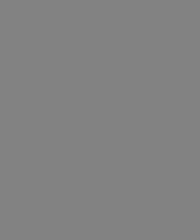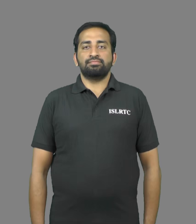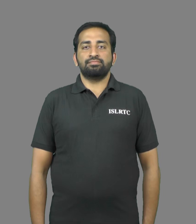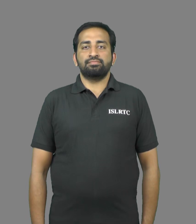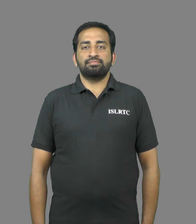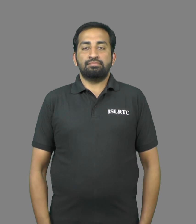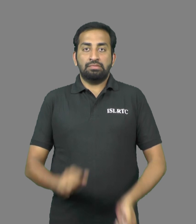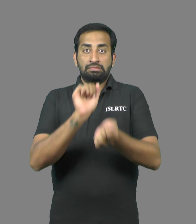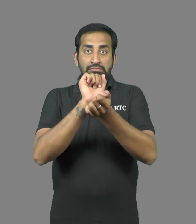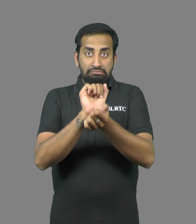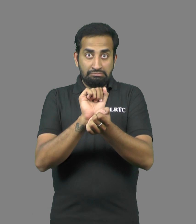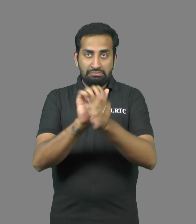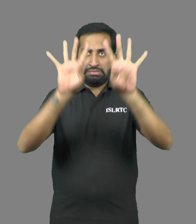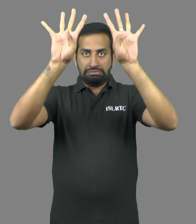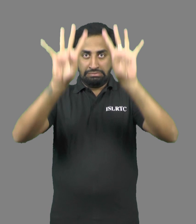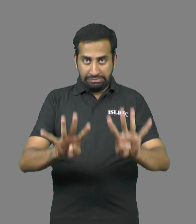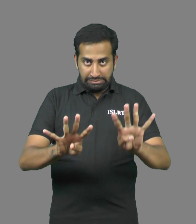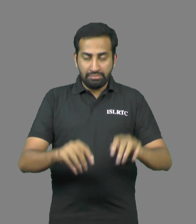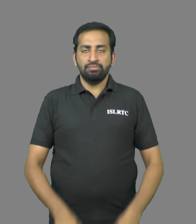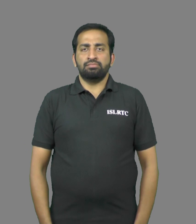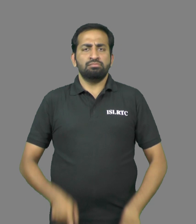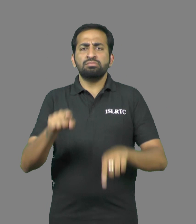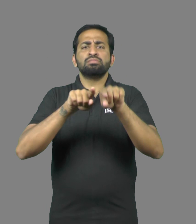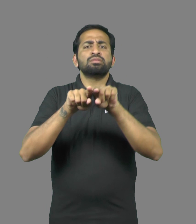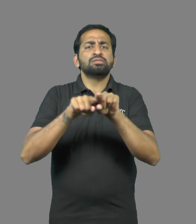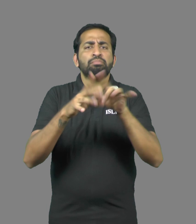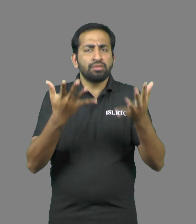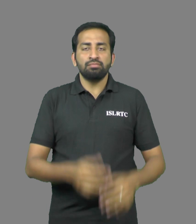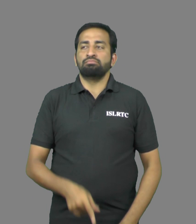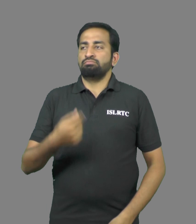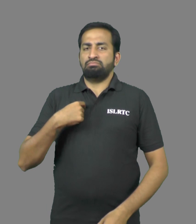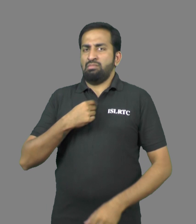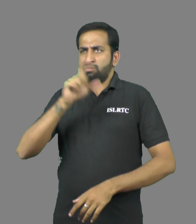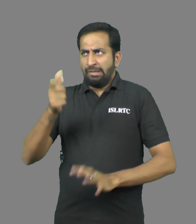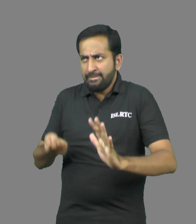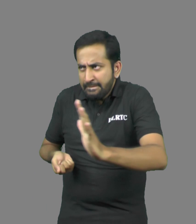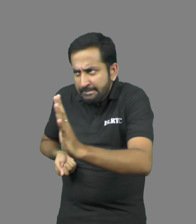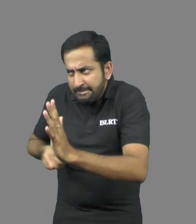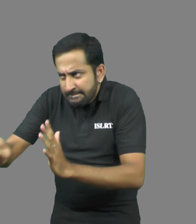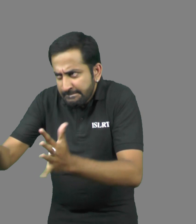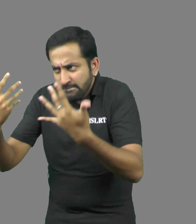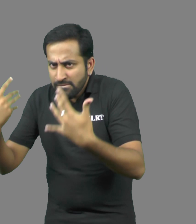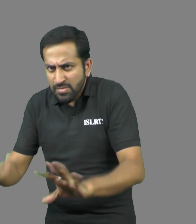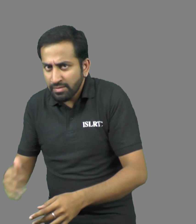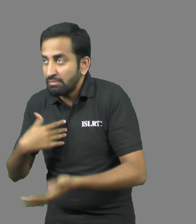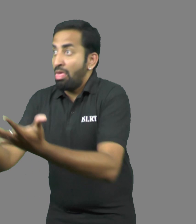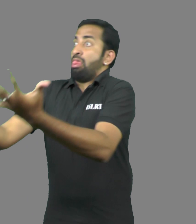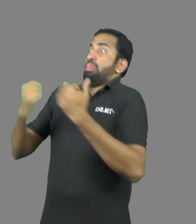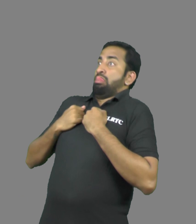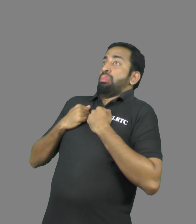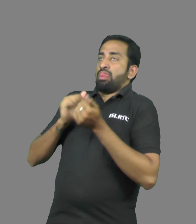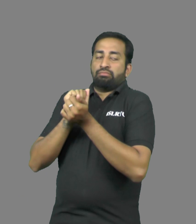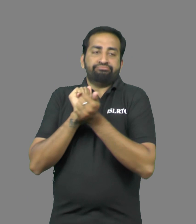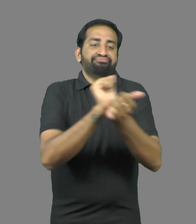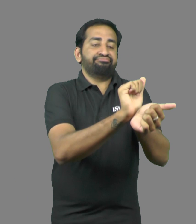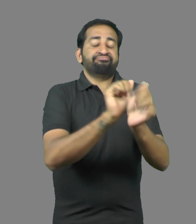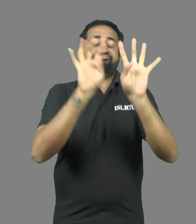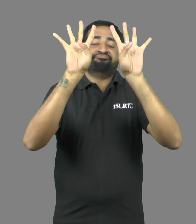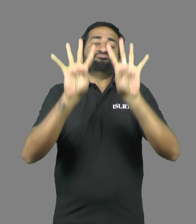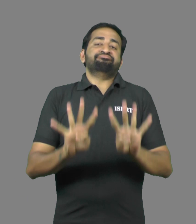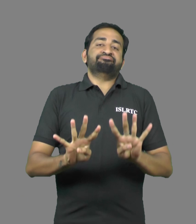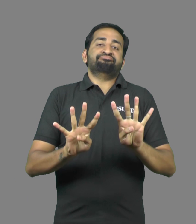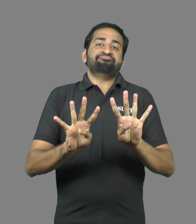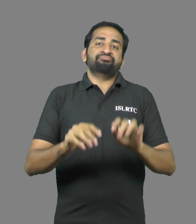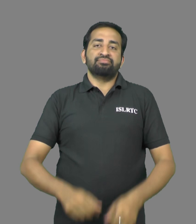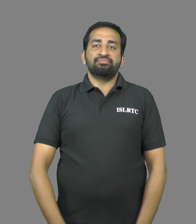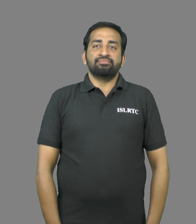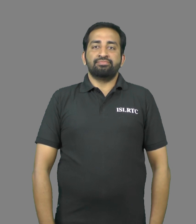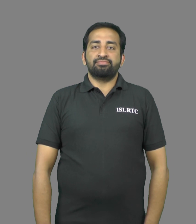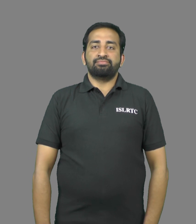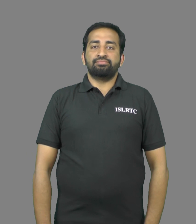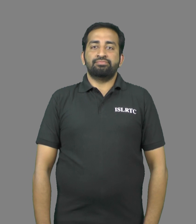Behind bars